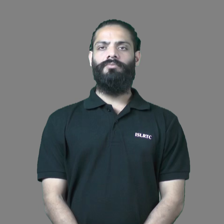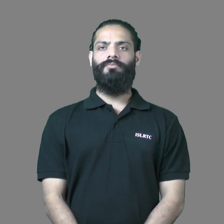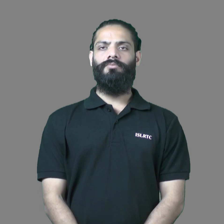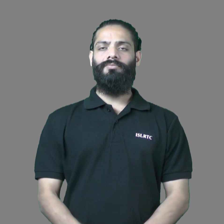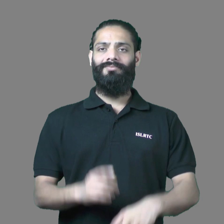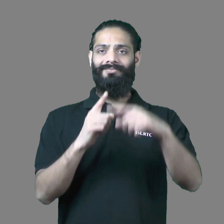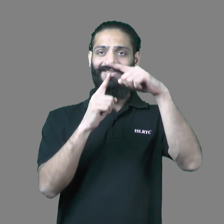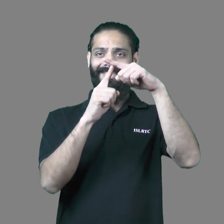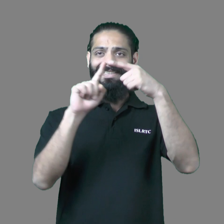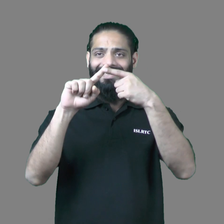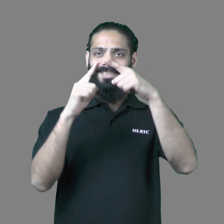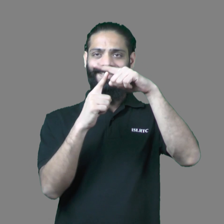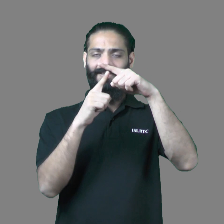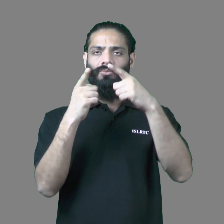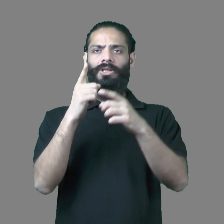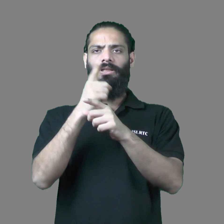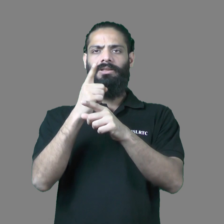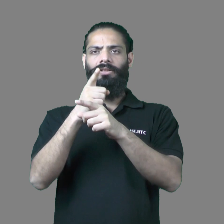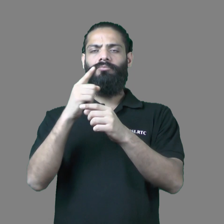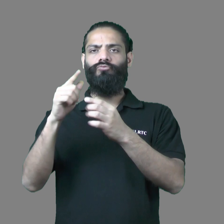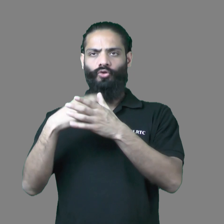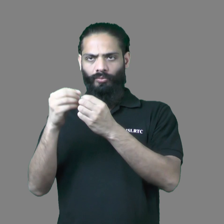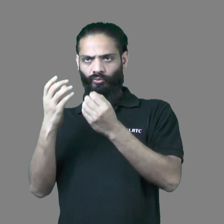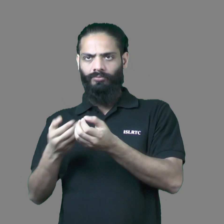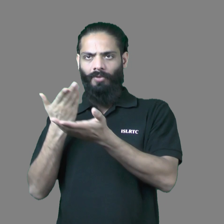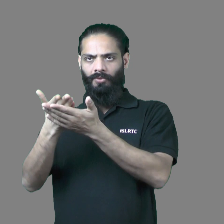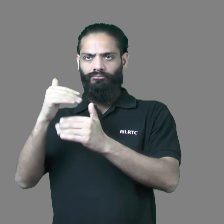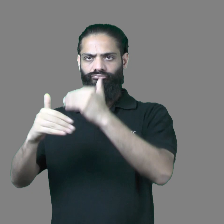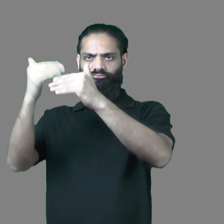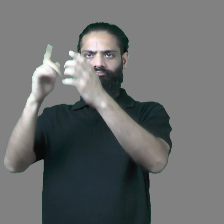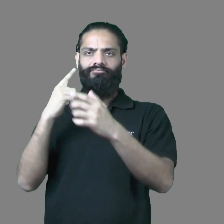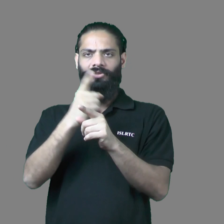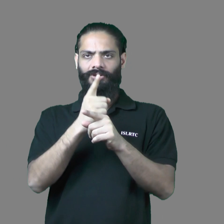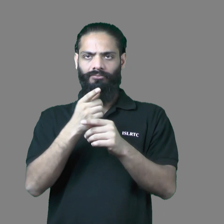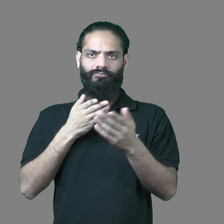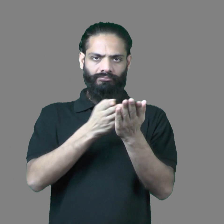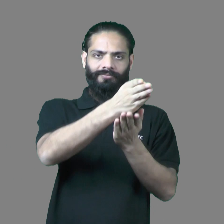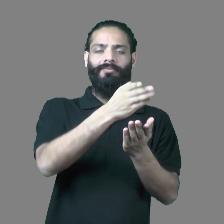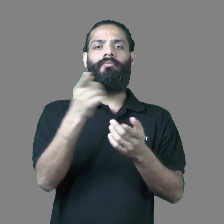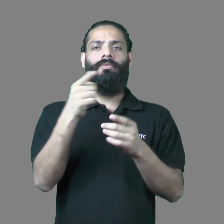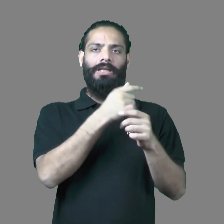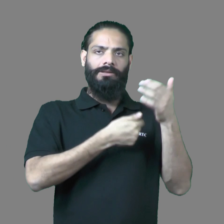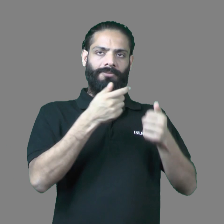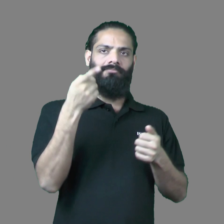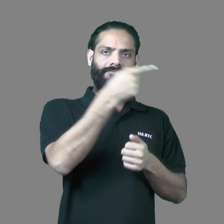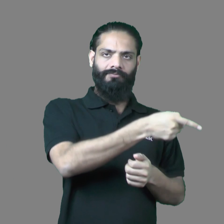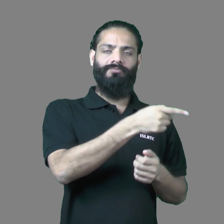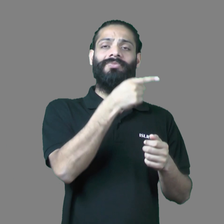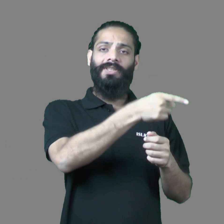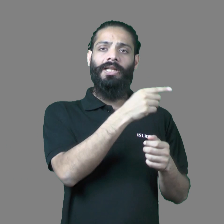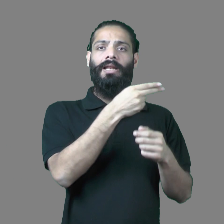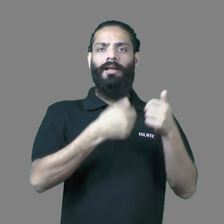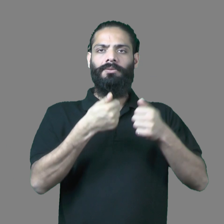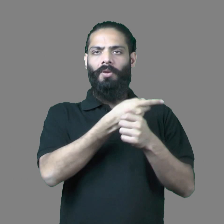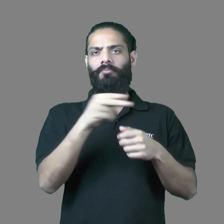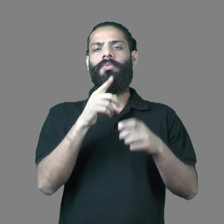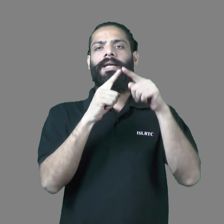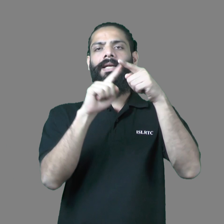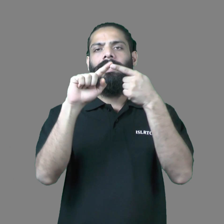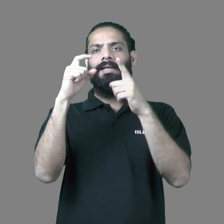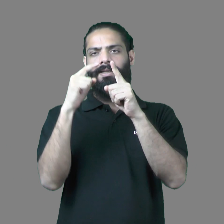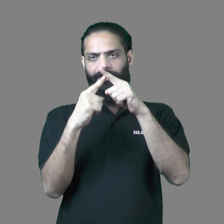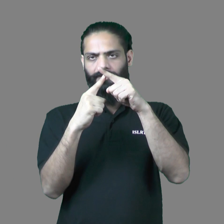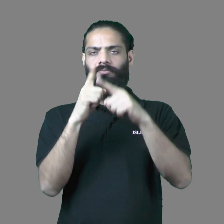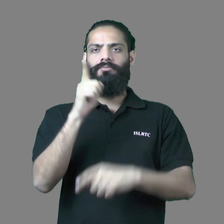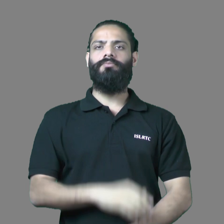Teacher Eligibility Test (TET)